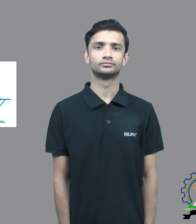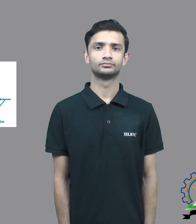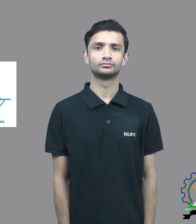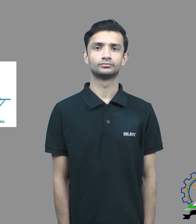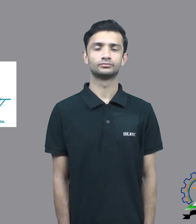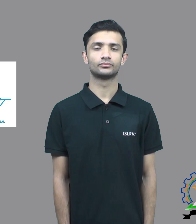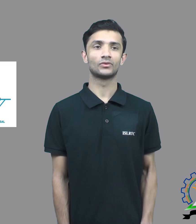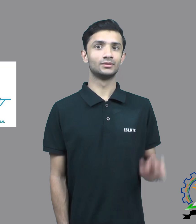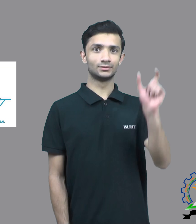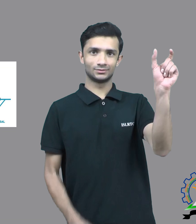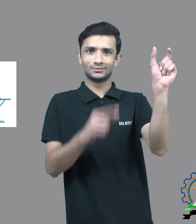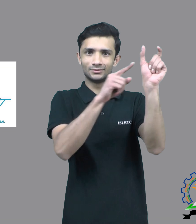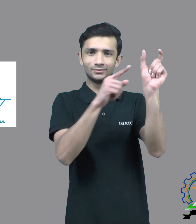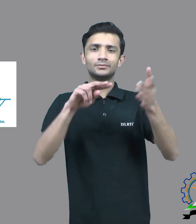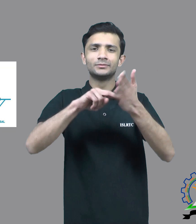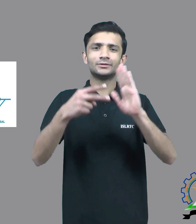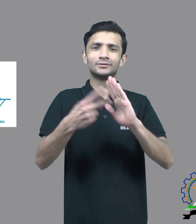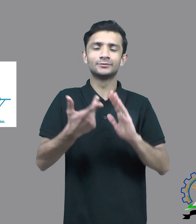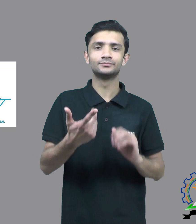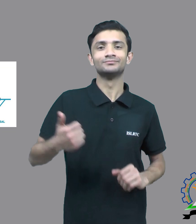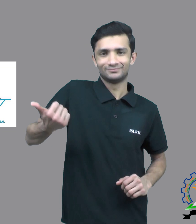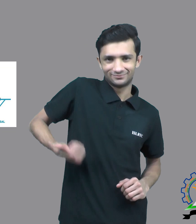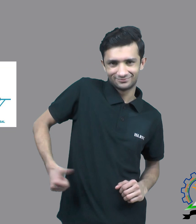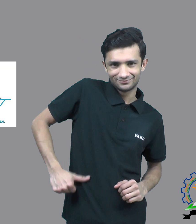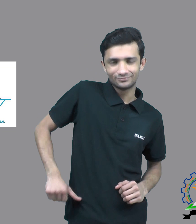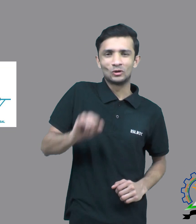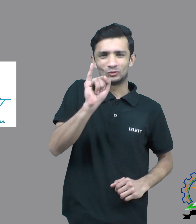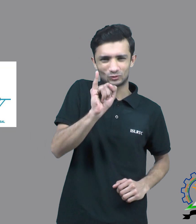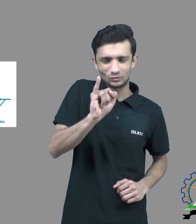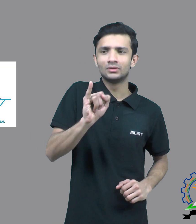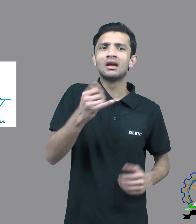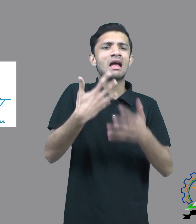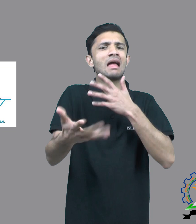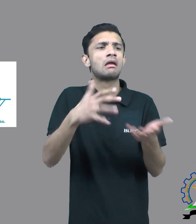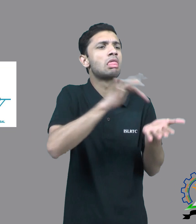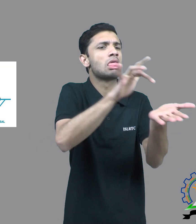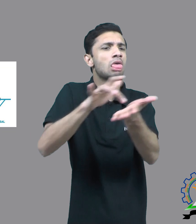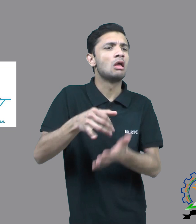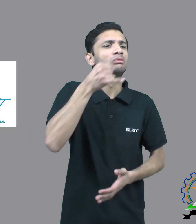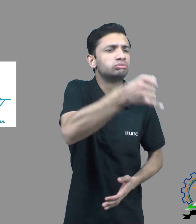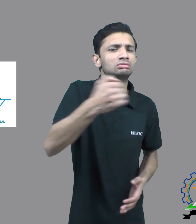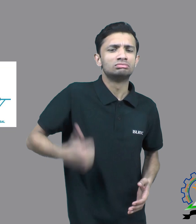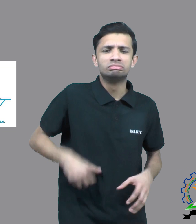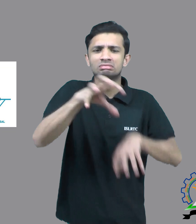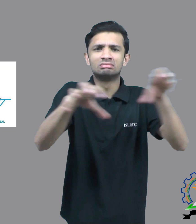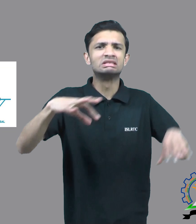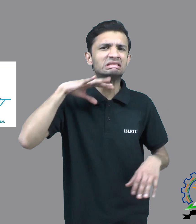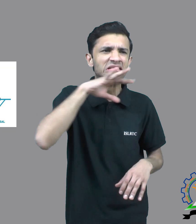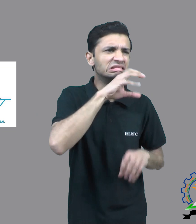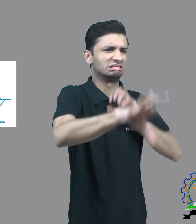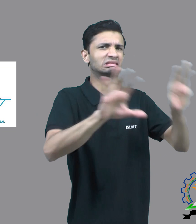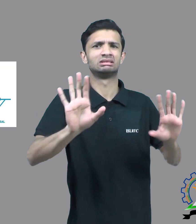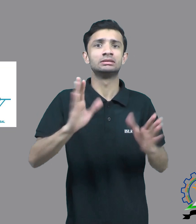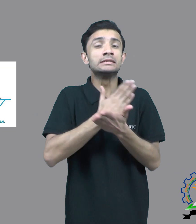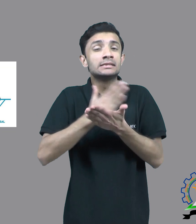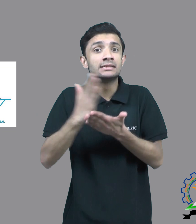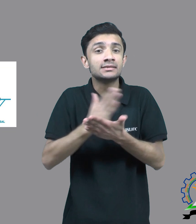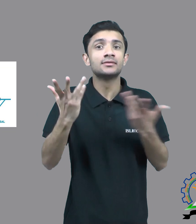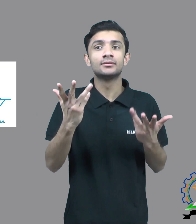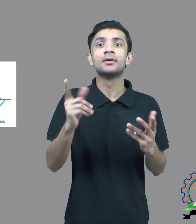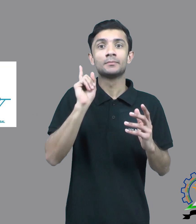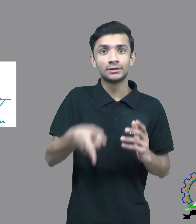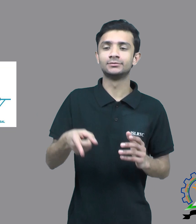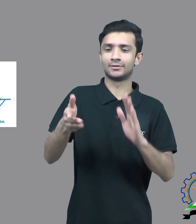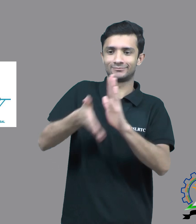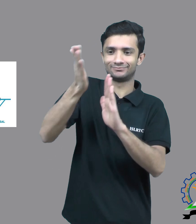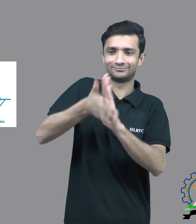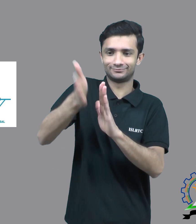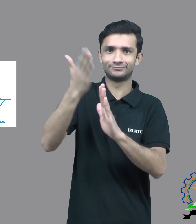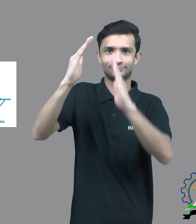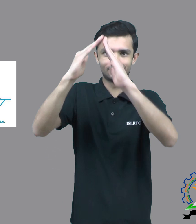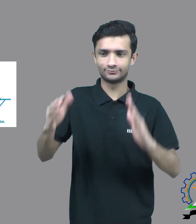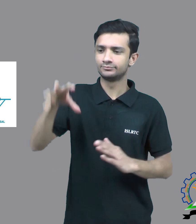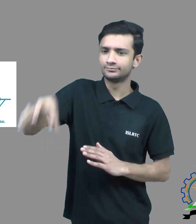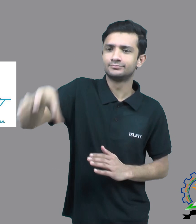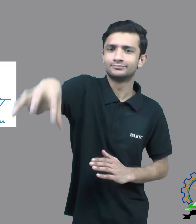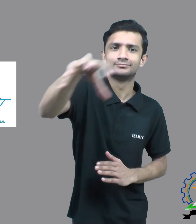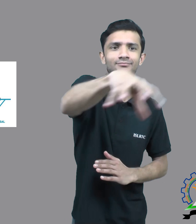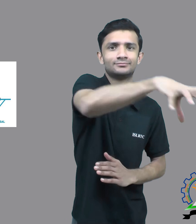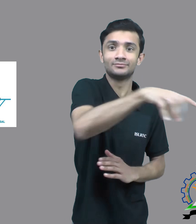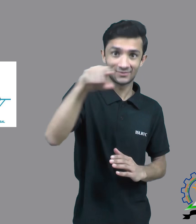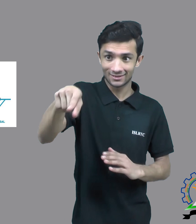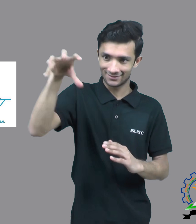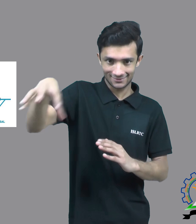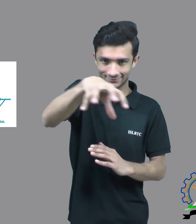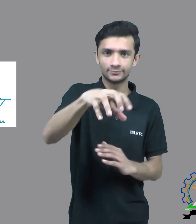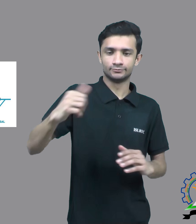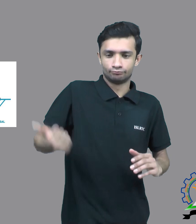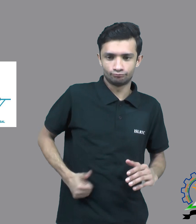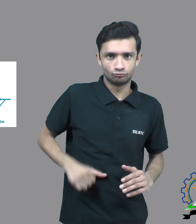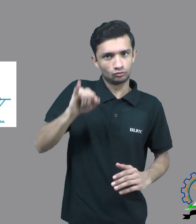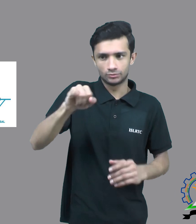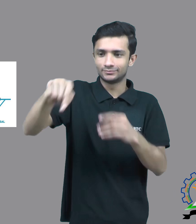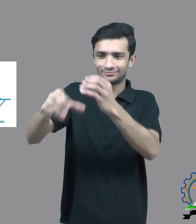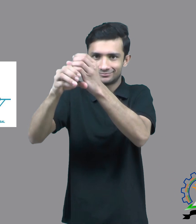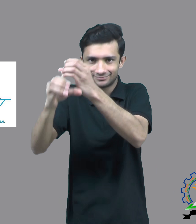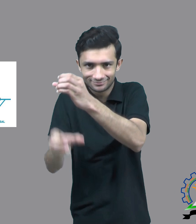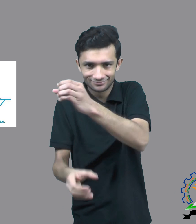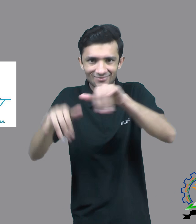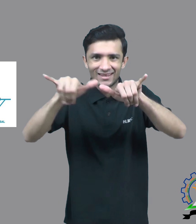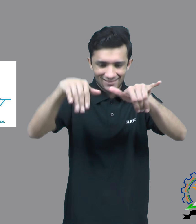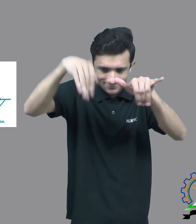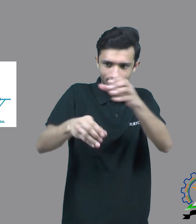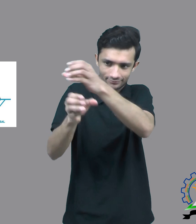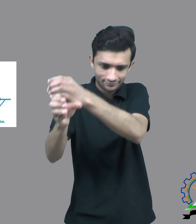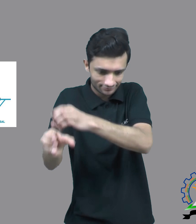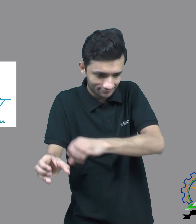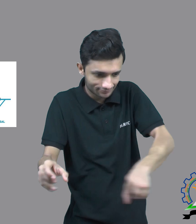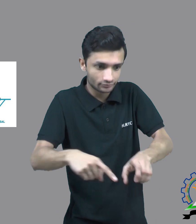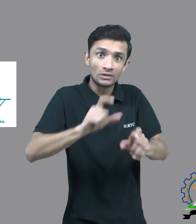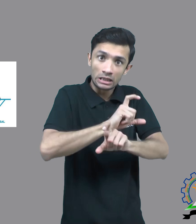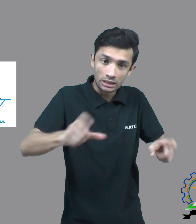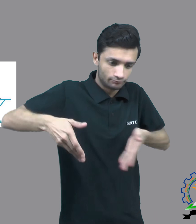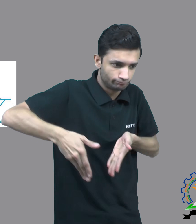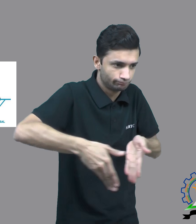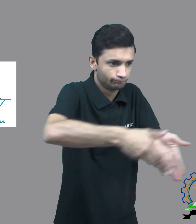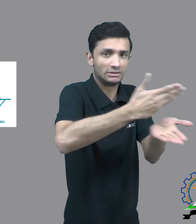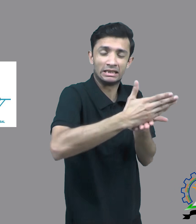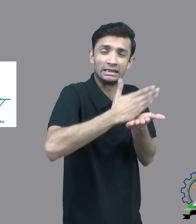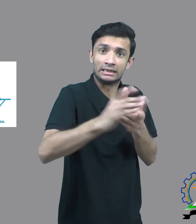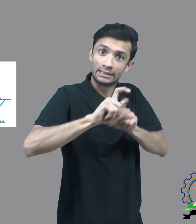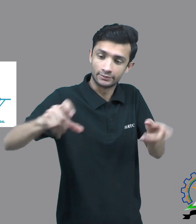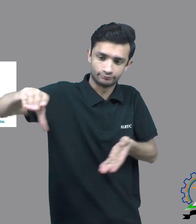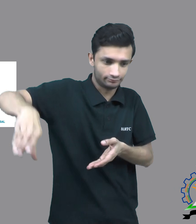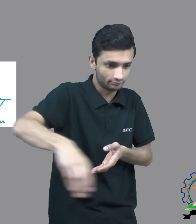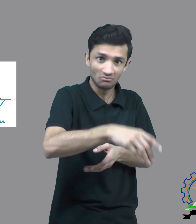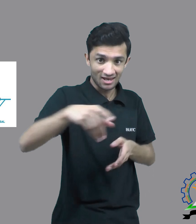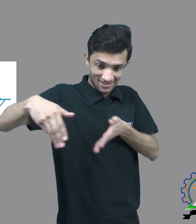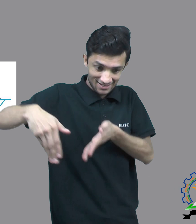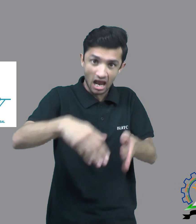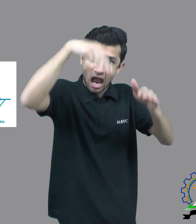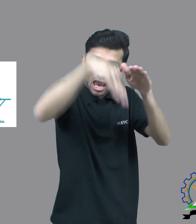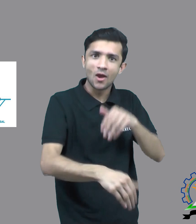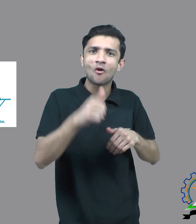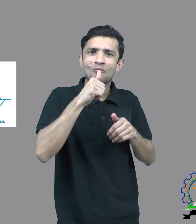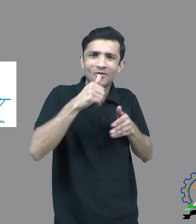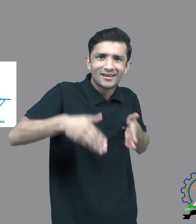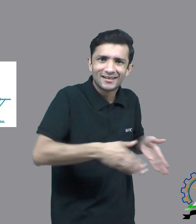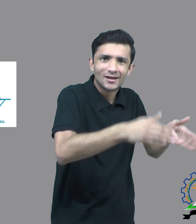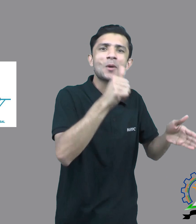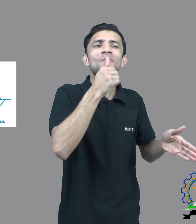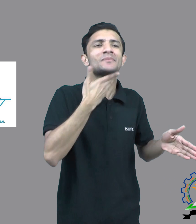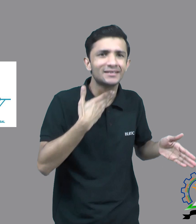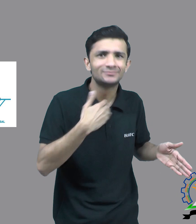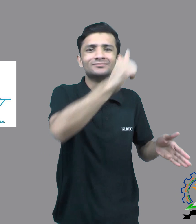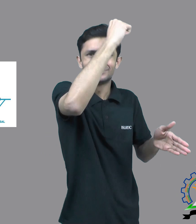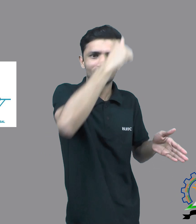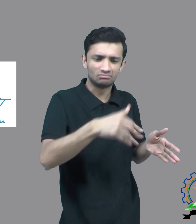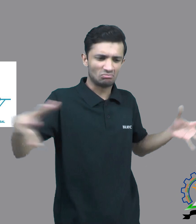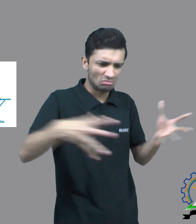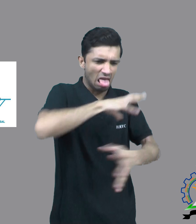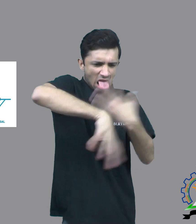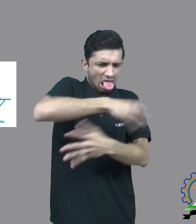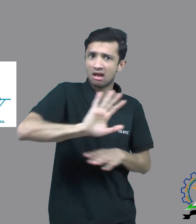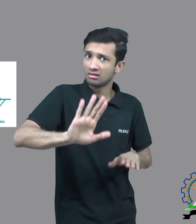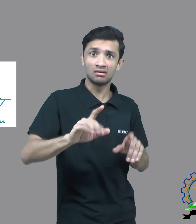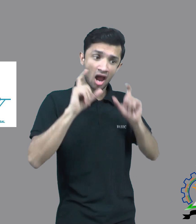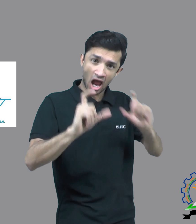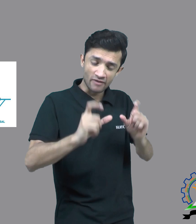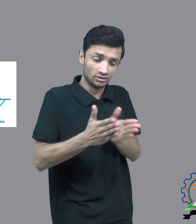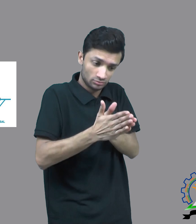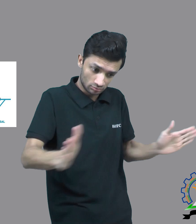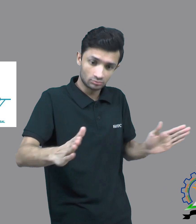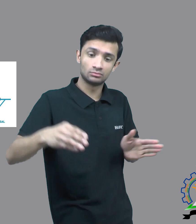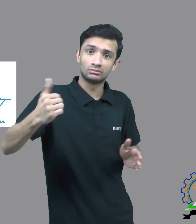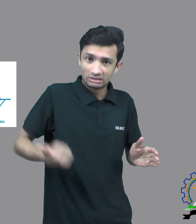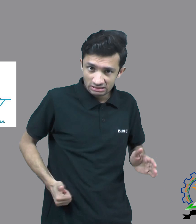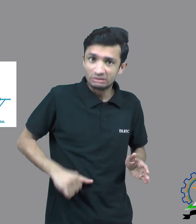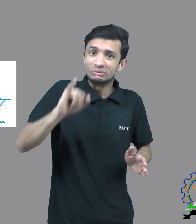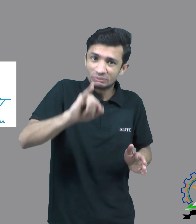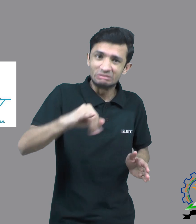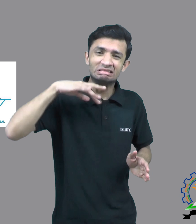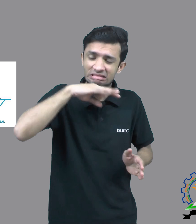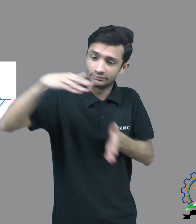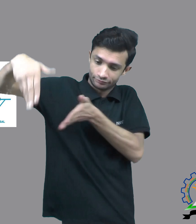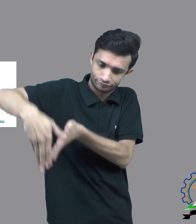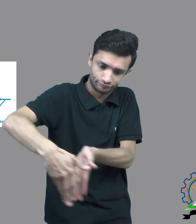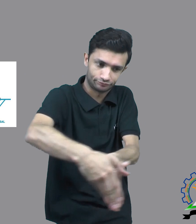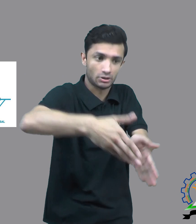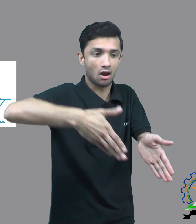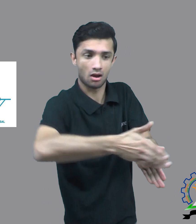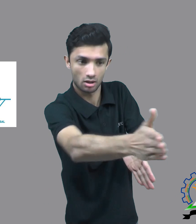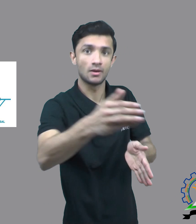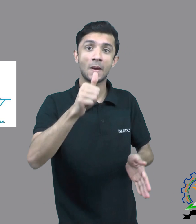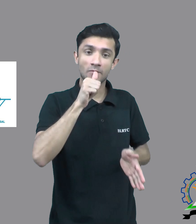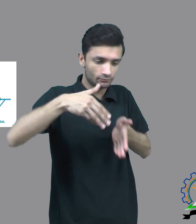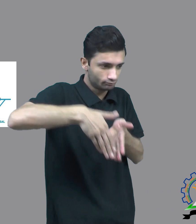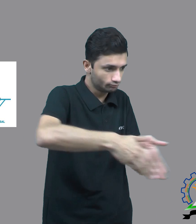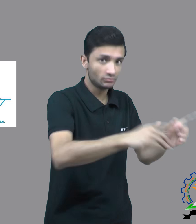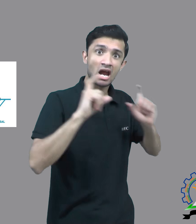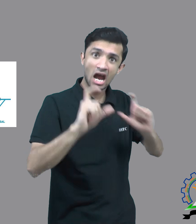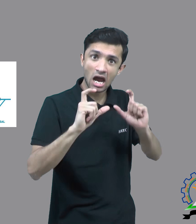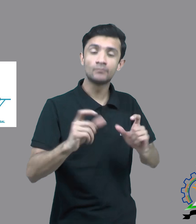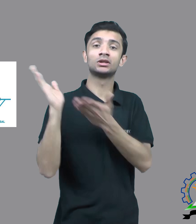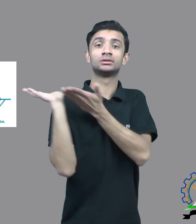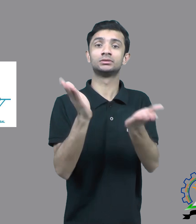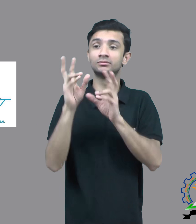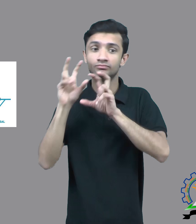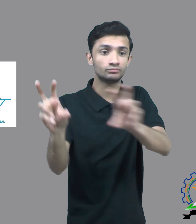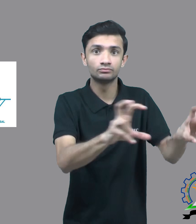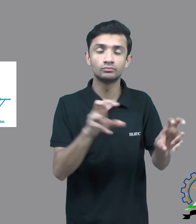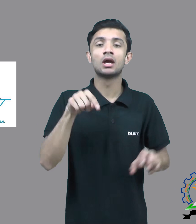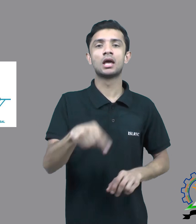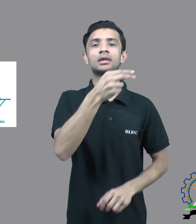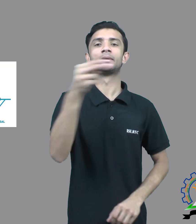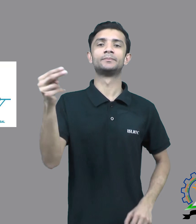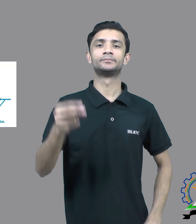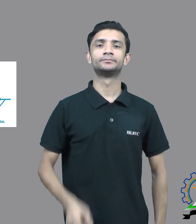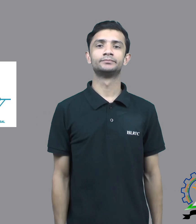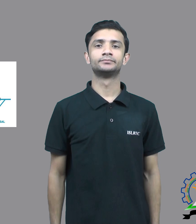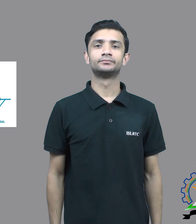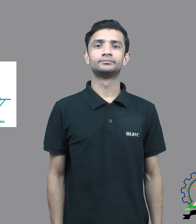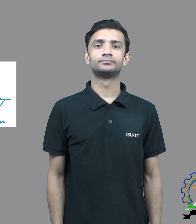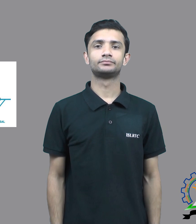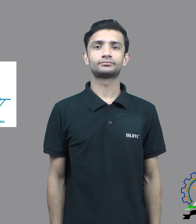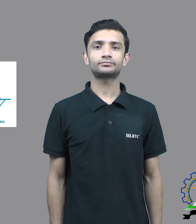Sanitation